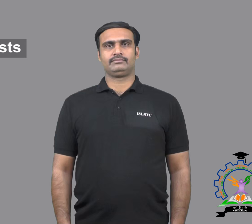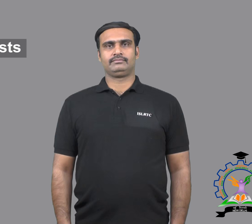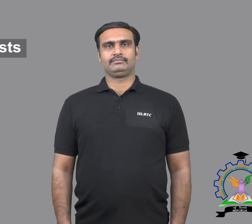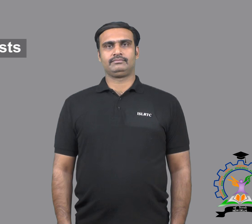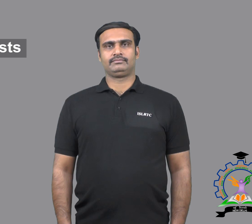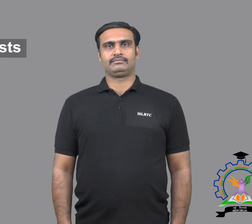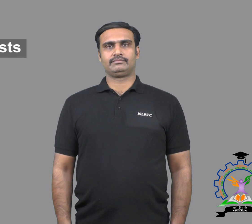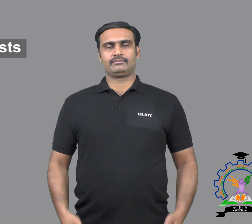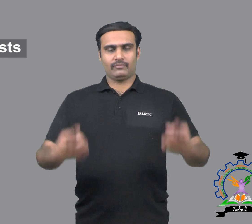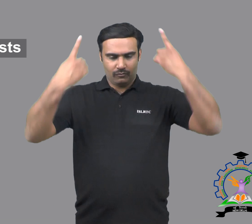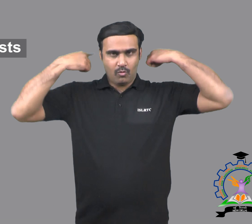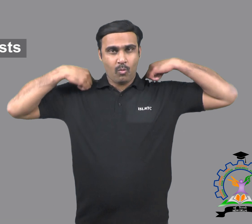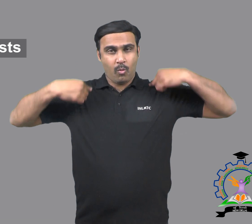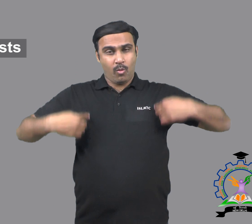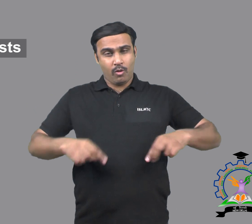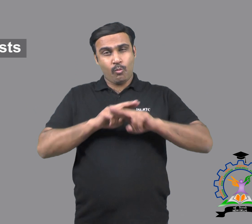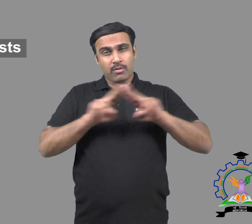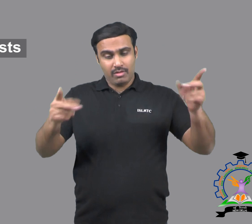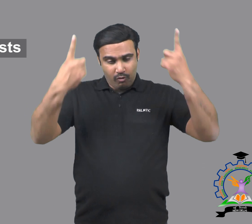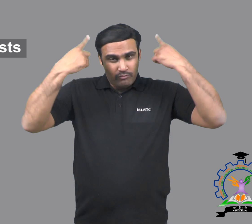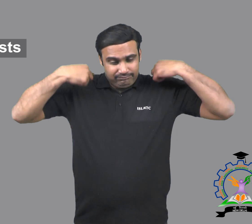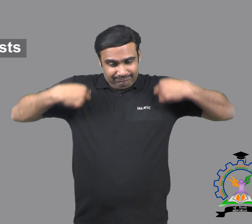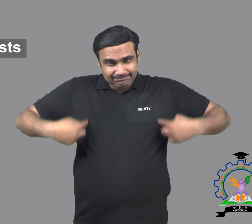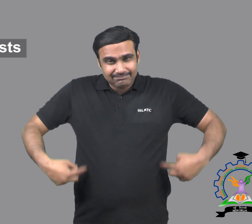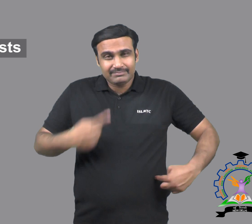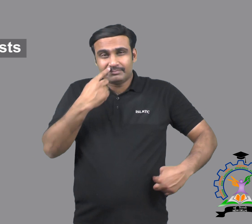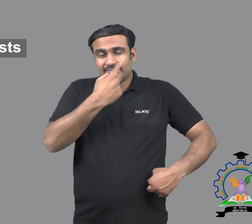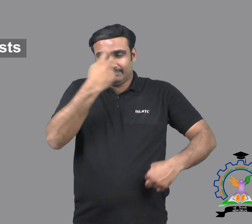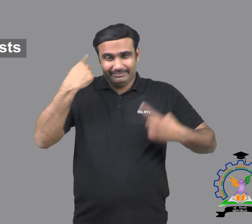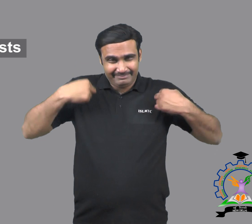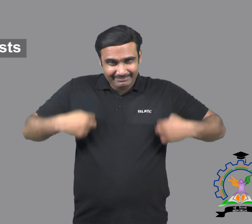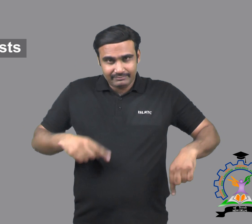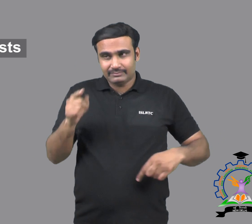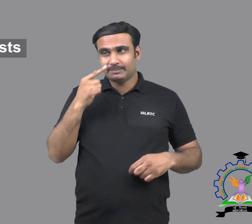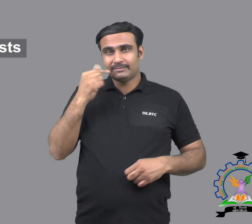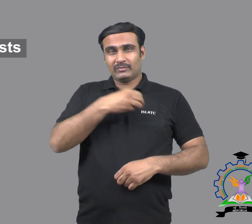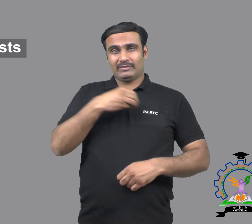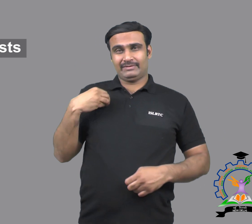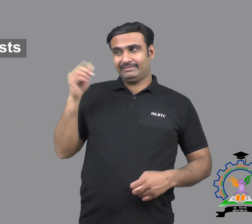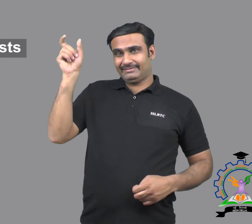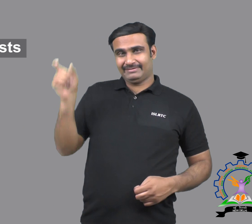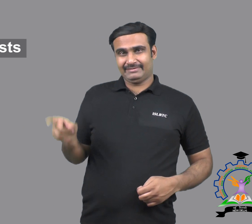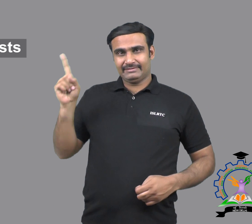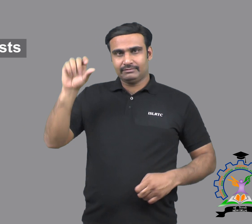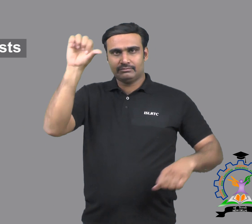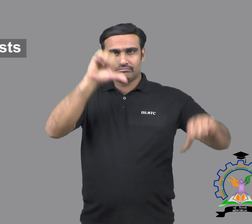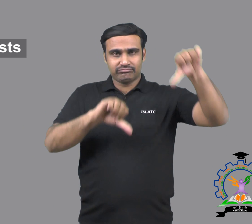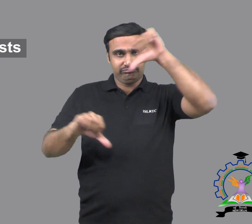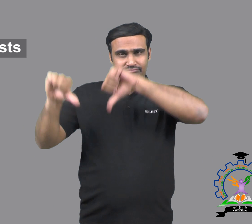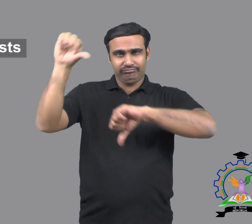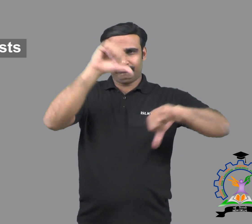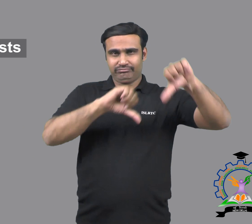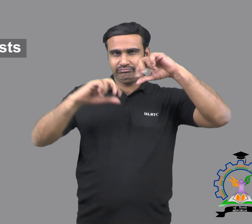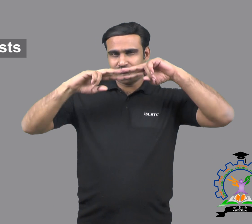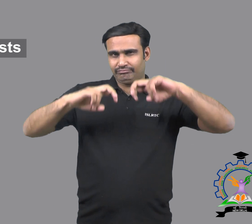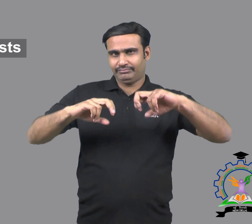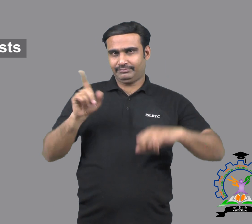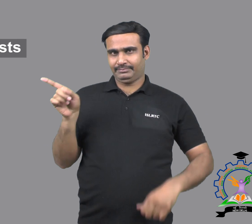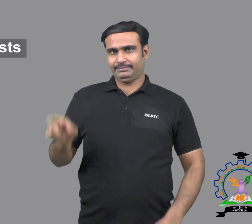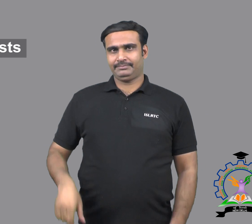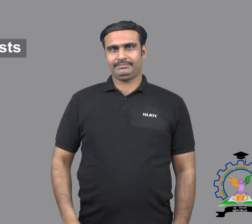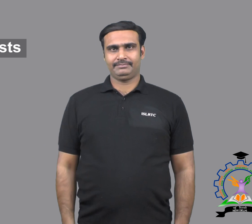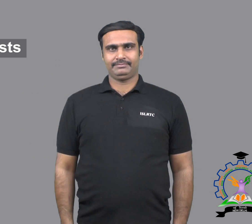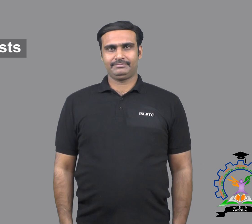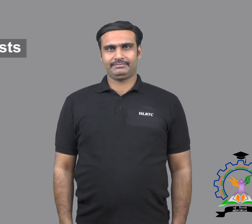Biomedical Scientists